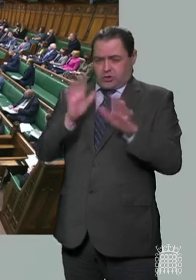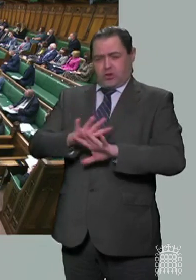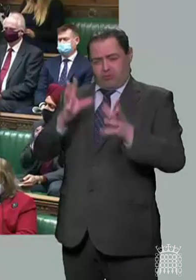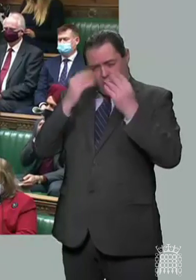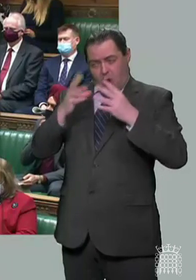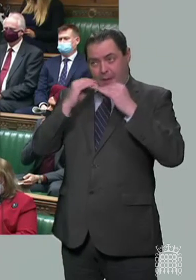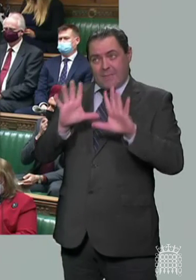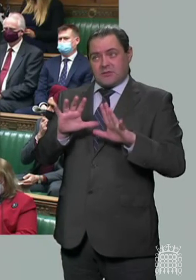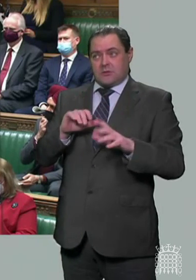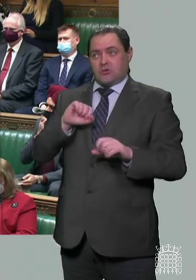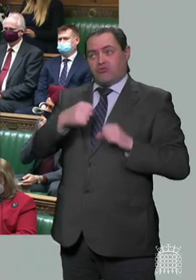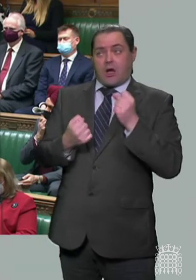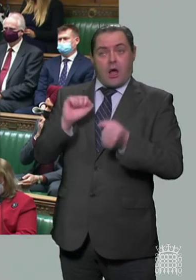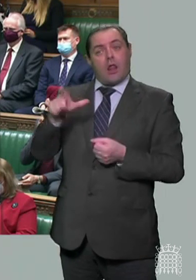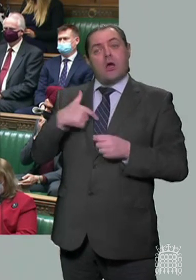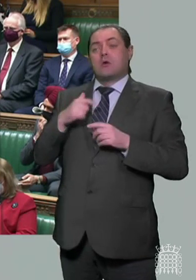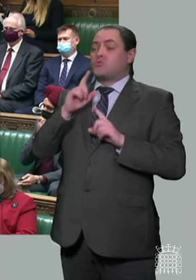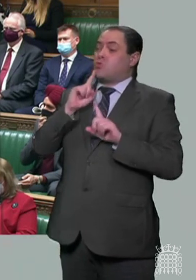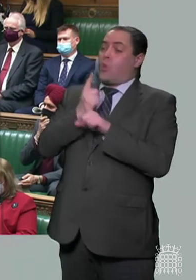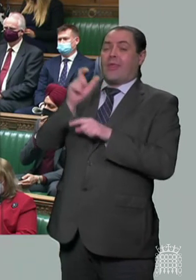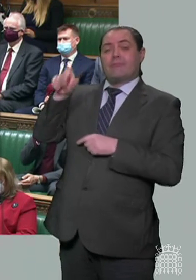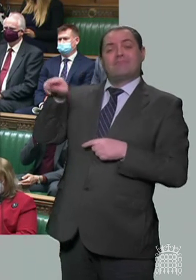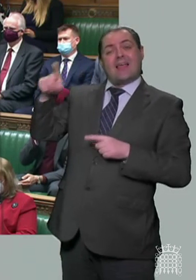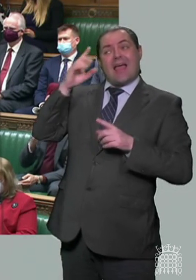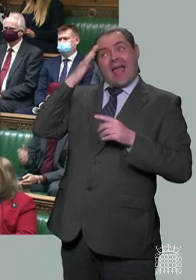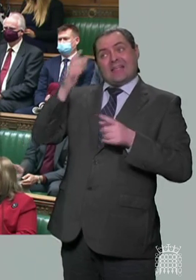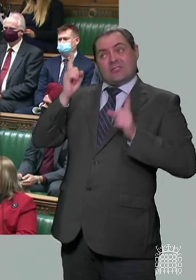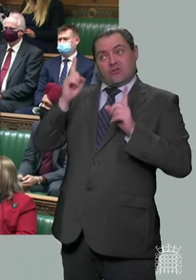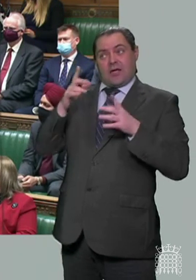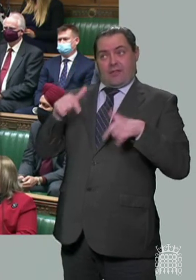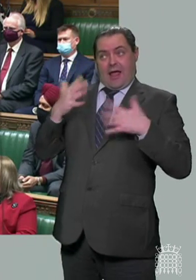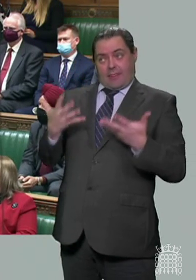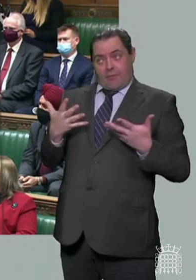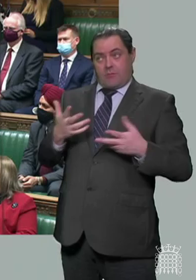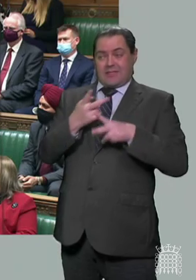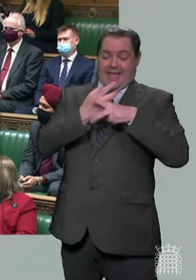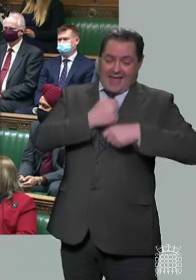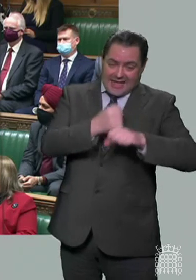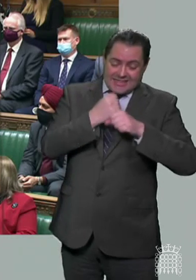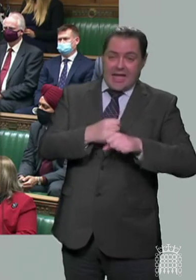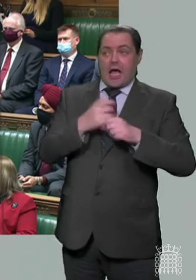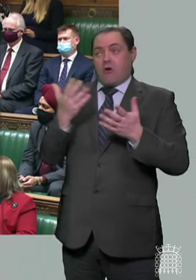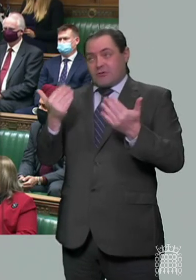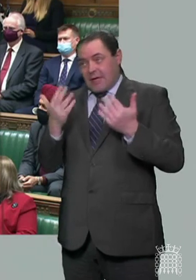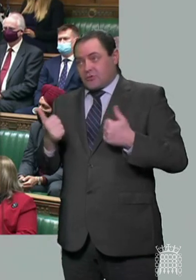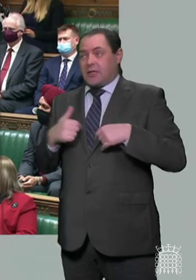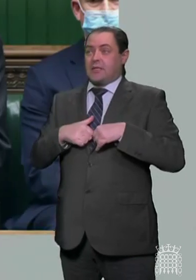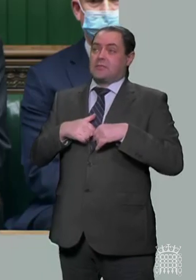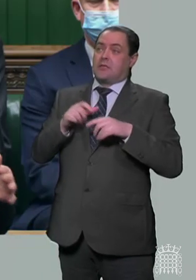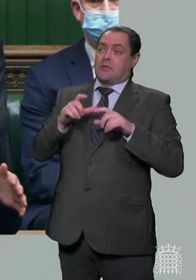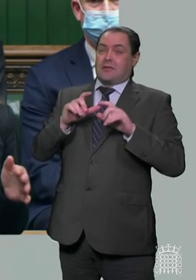I spoke to a headteacher in my constituency this morning who is currently working as a school caretaker, receptionist, classroom teacher and covid tester.